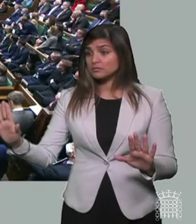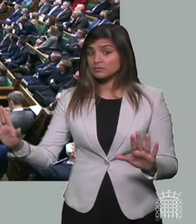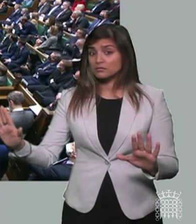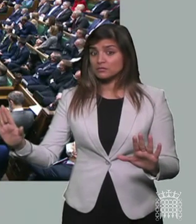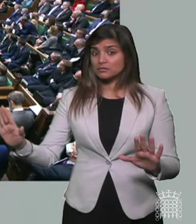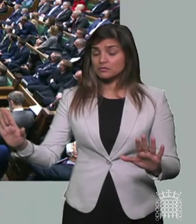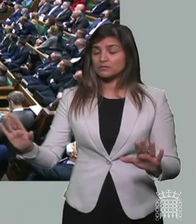Resign!